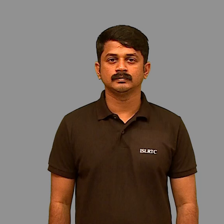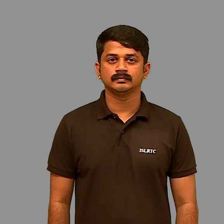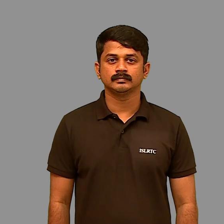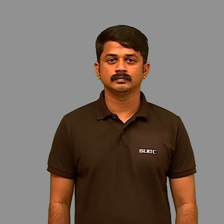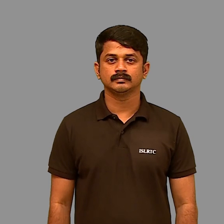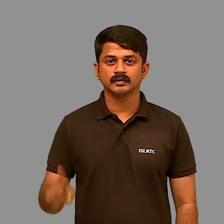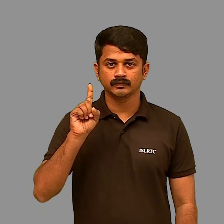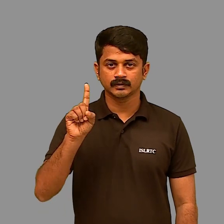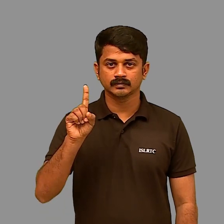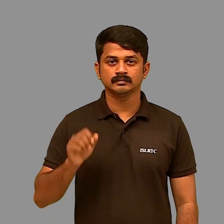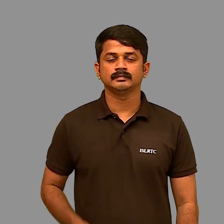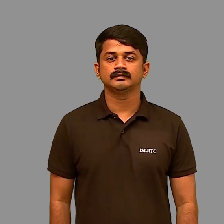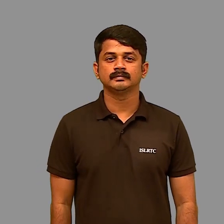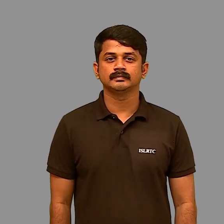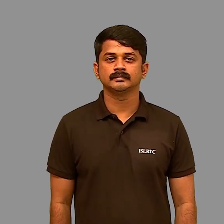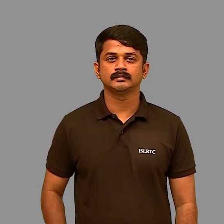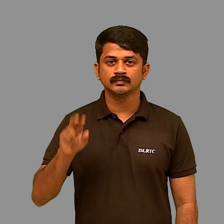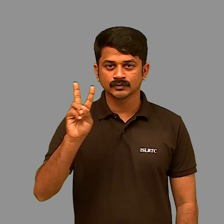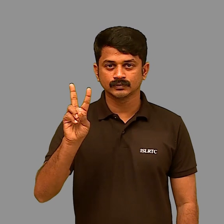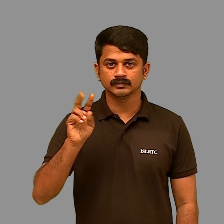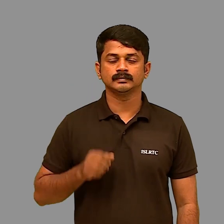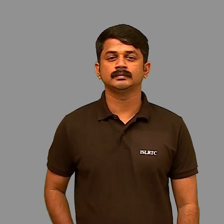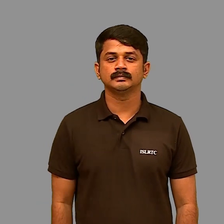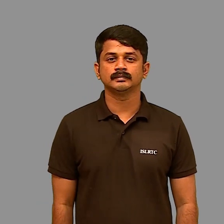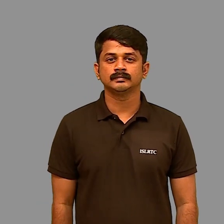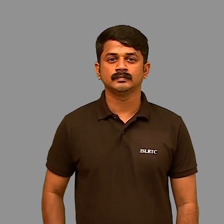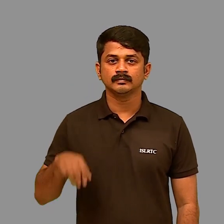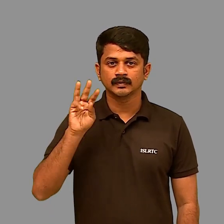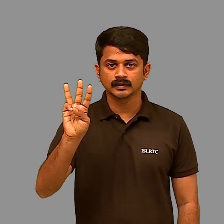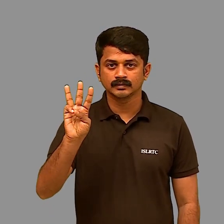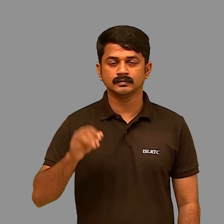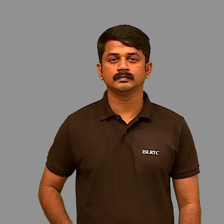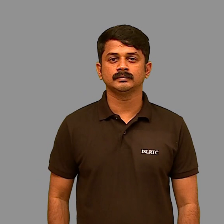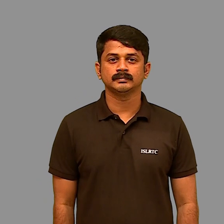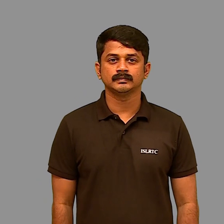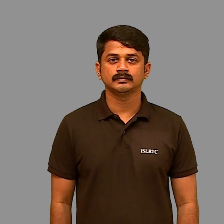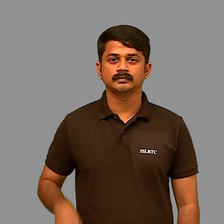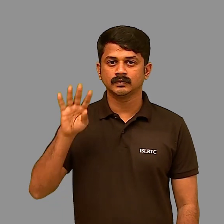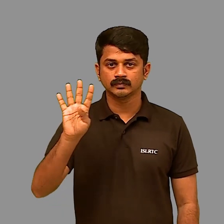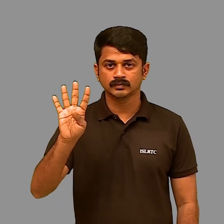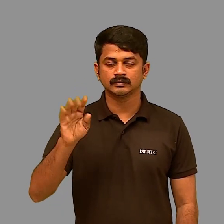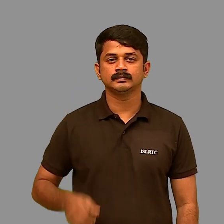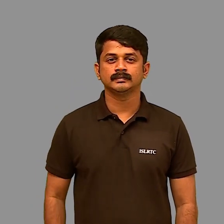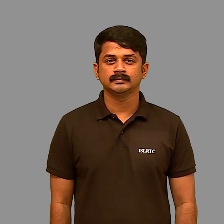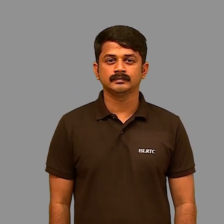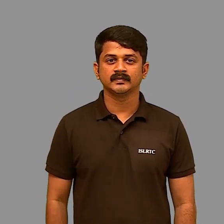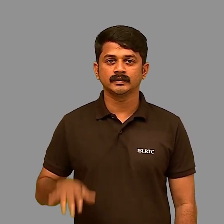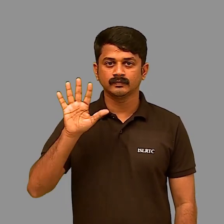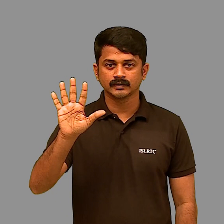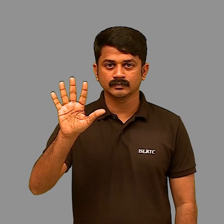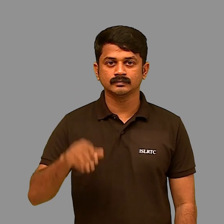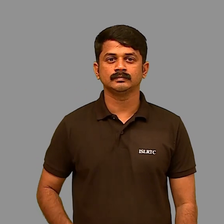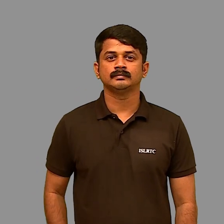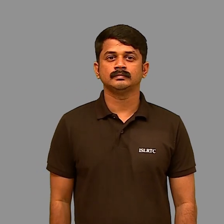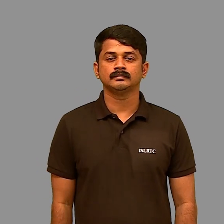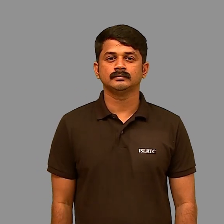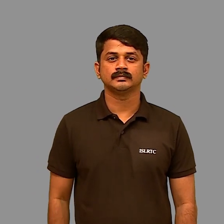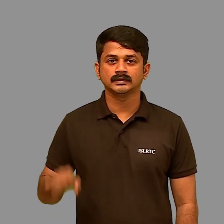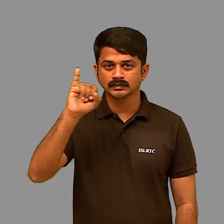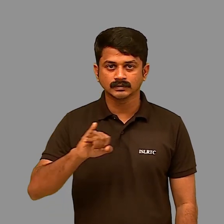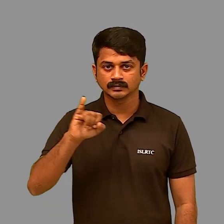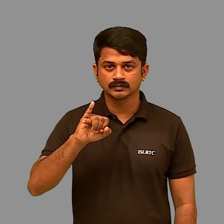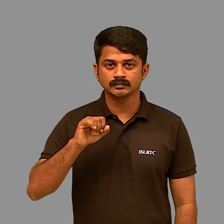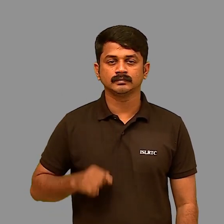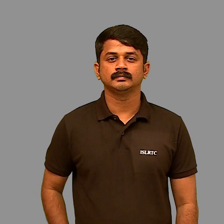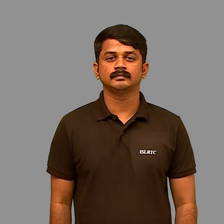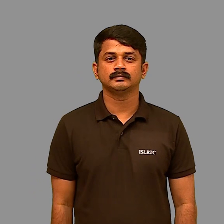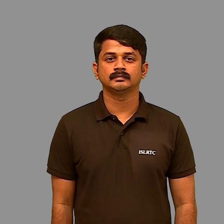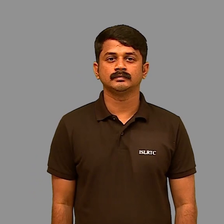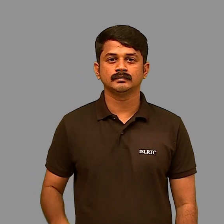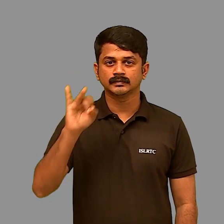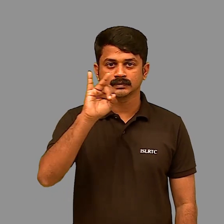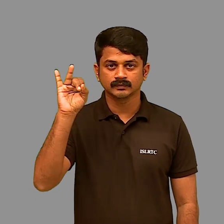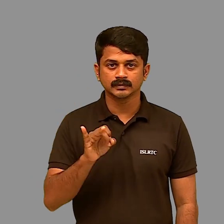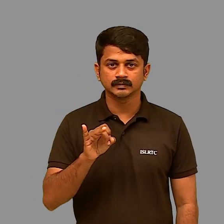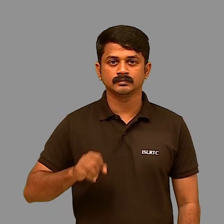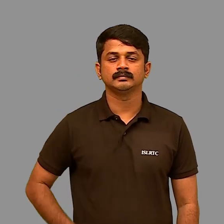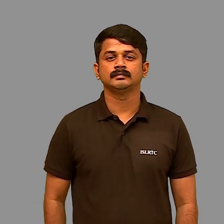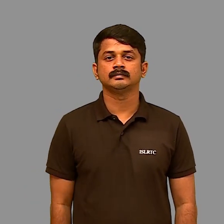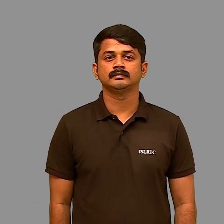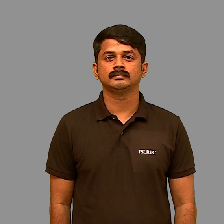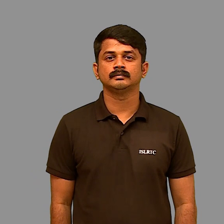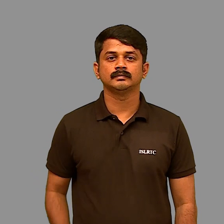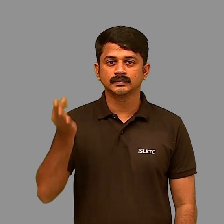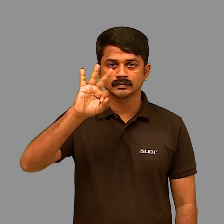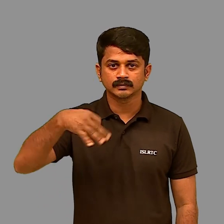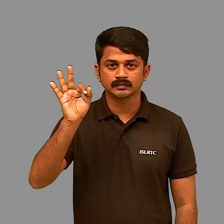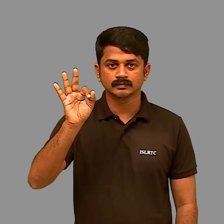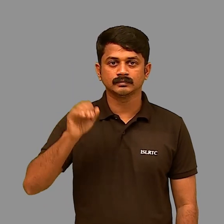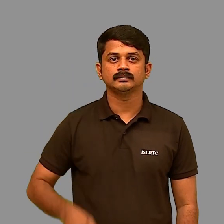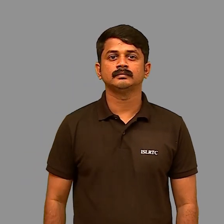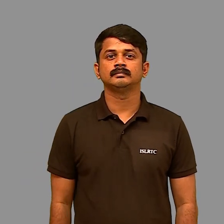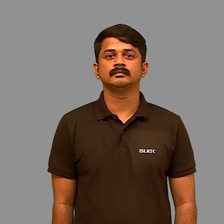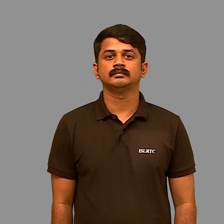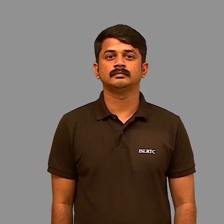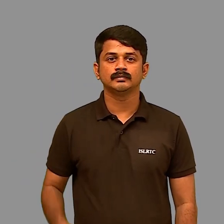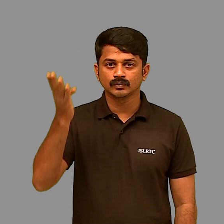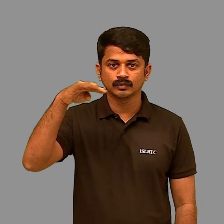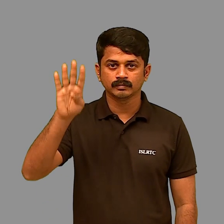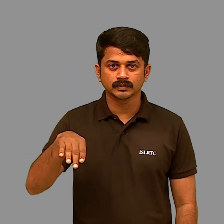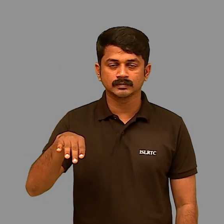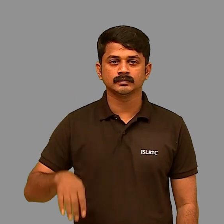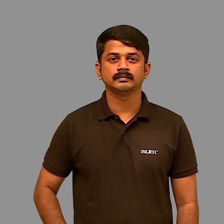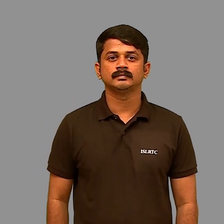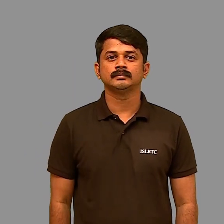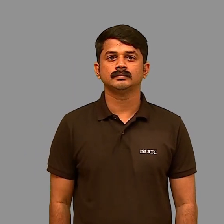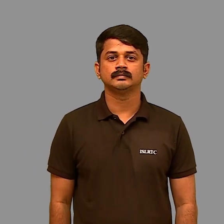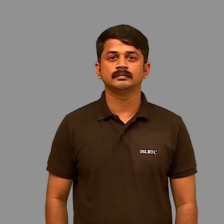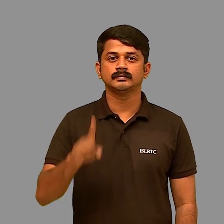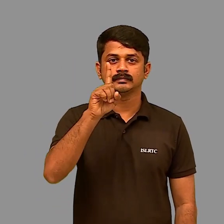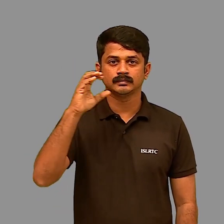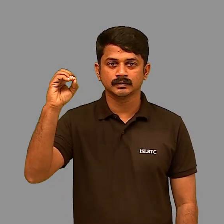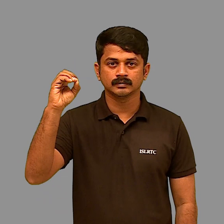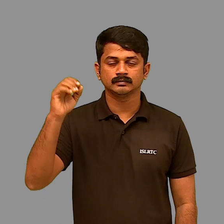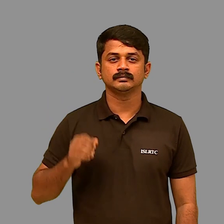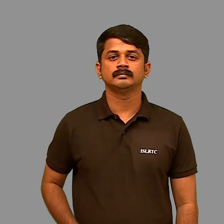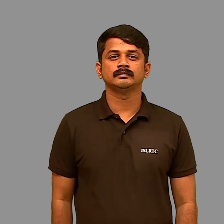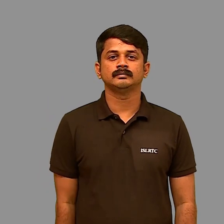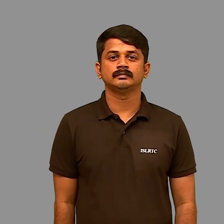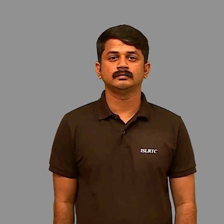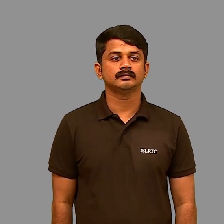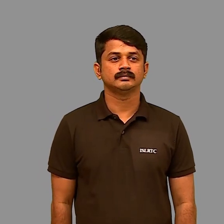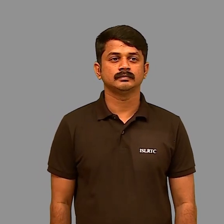Numbers 1-10 (Thiruvananthapuram Kerala)